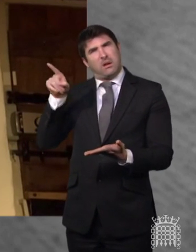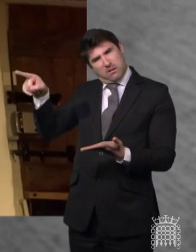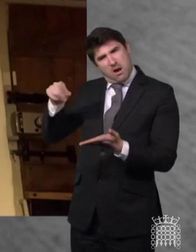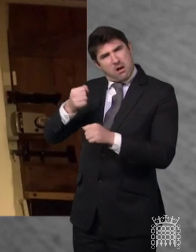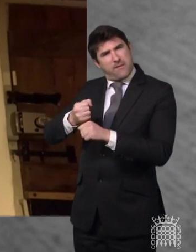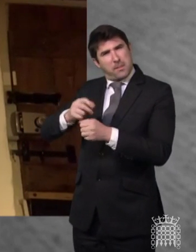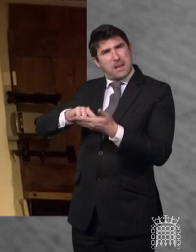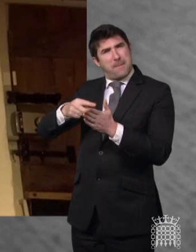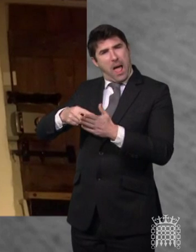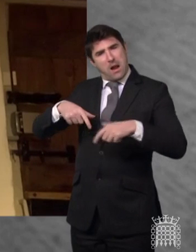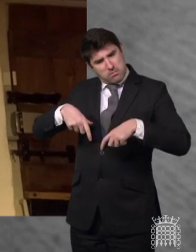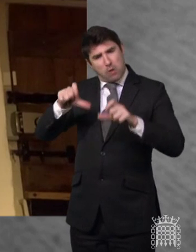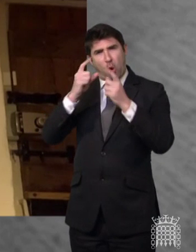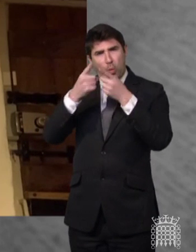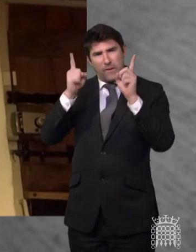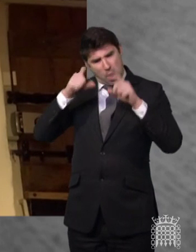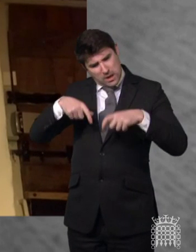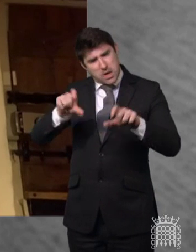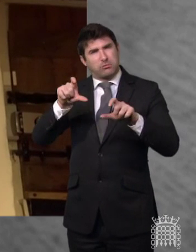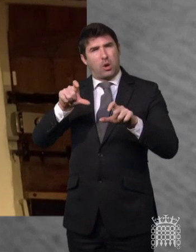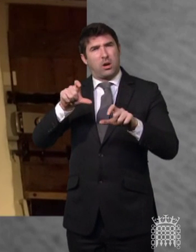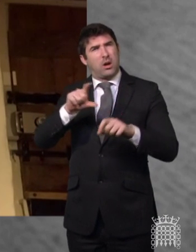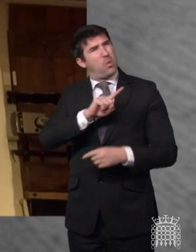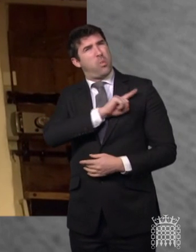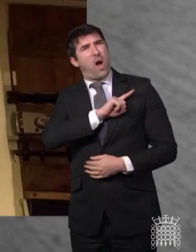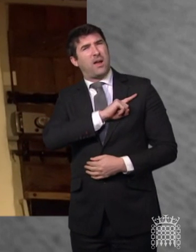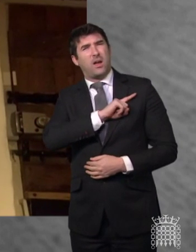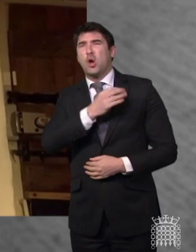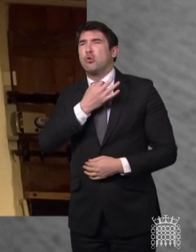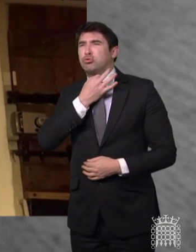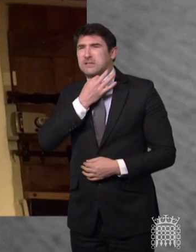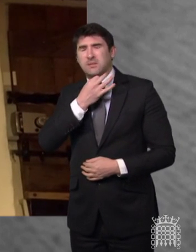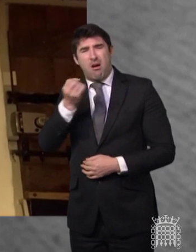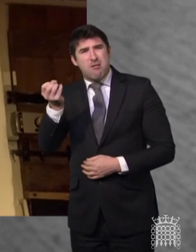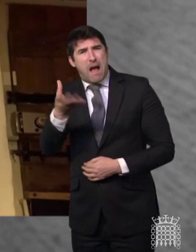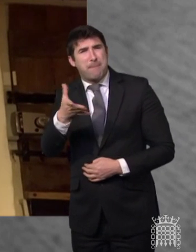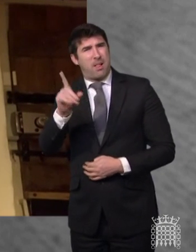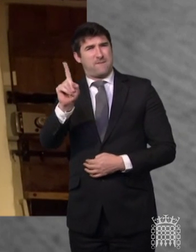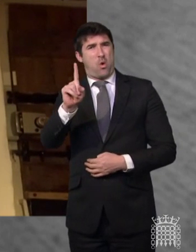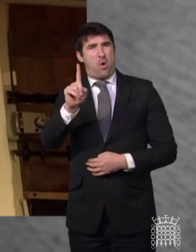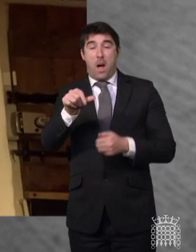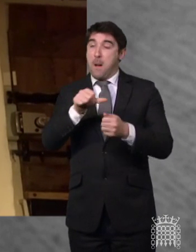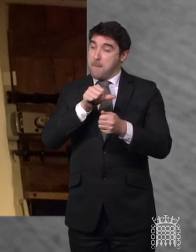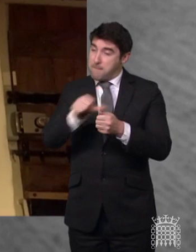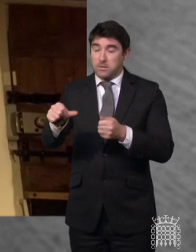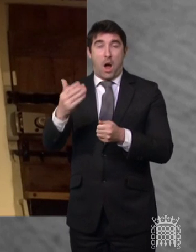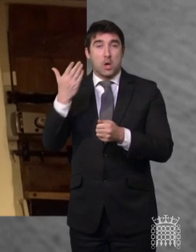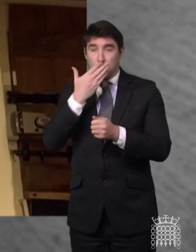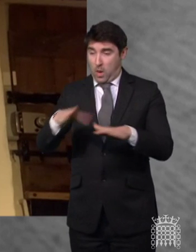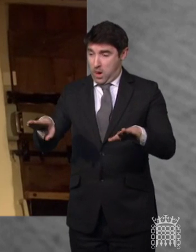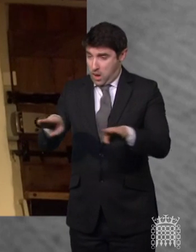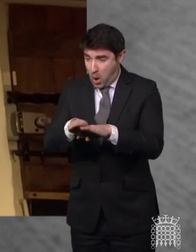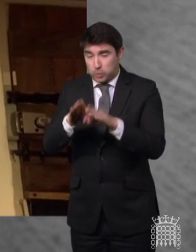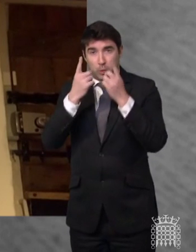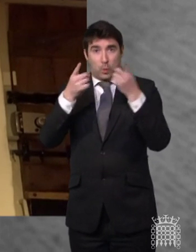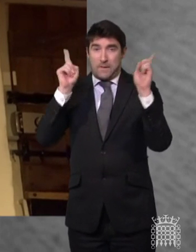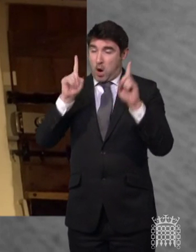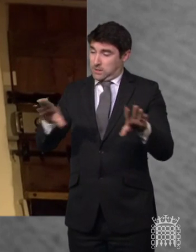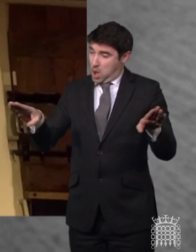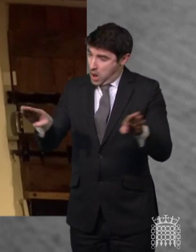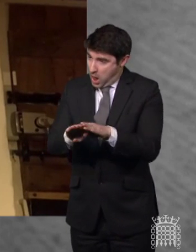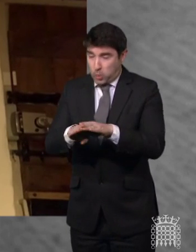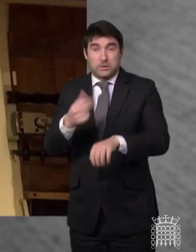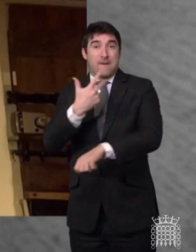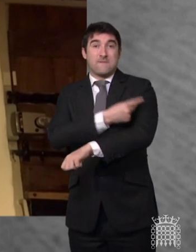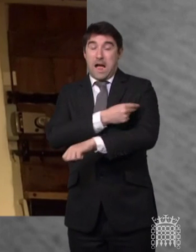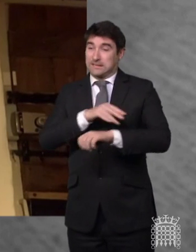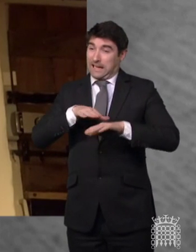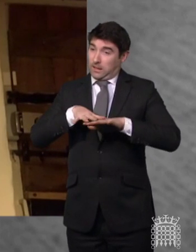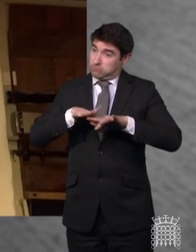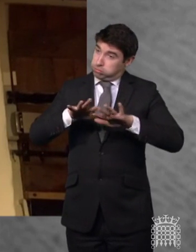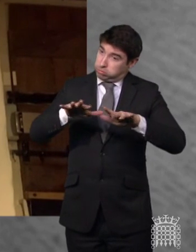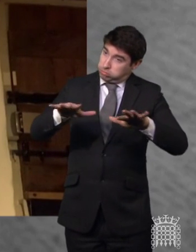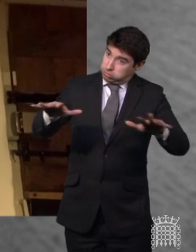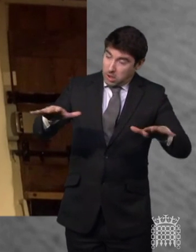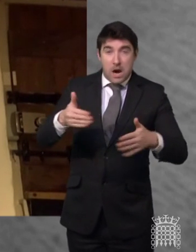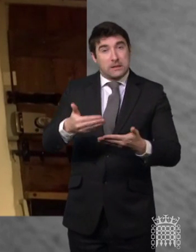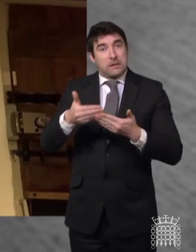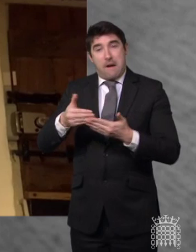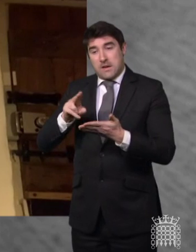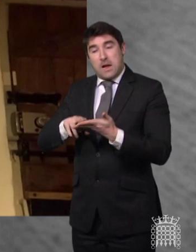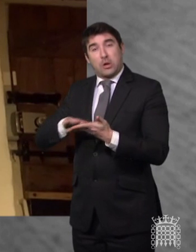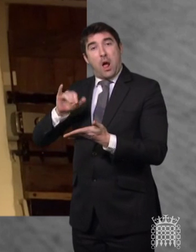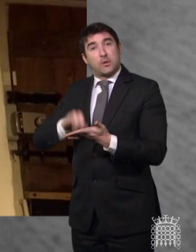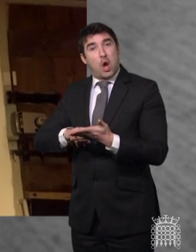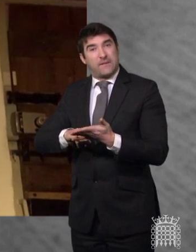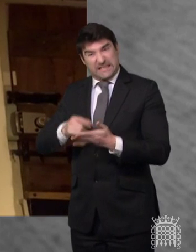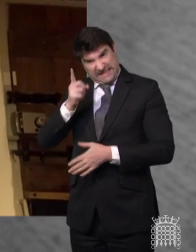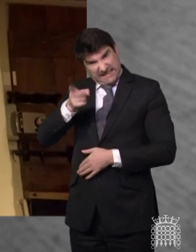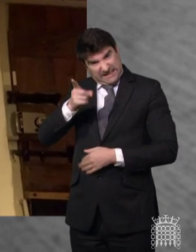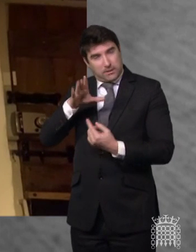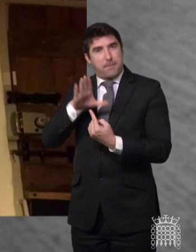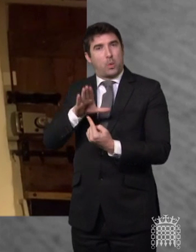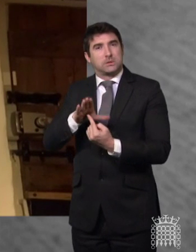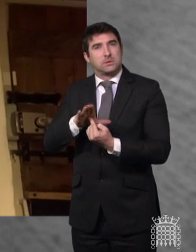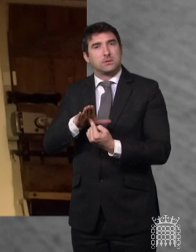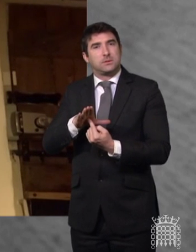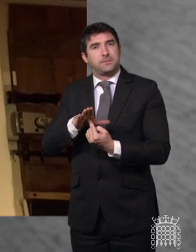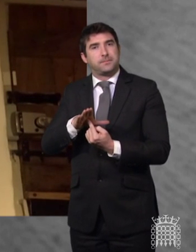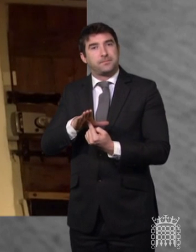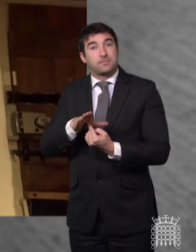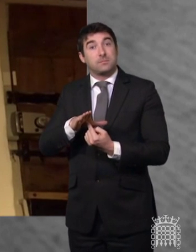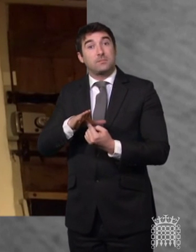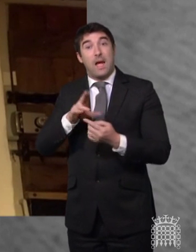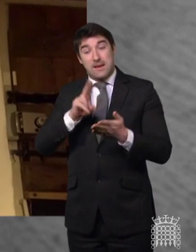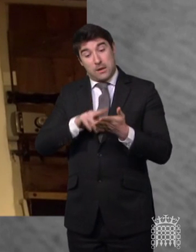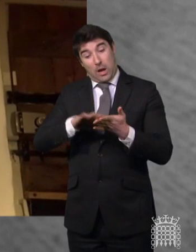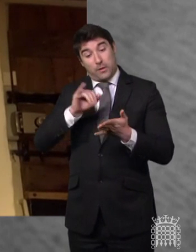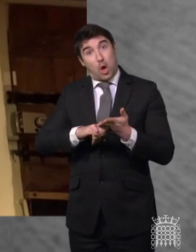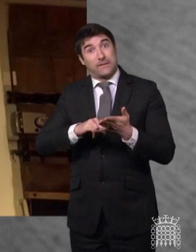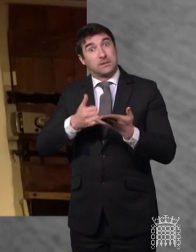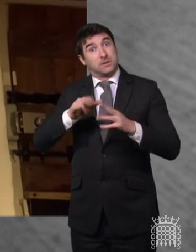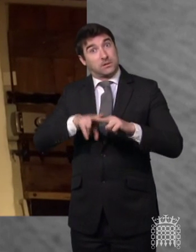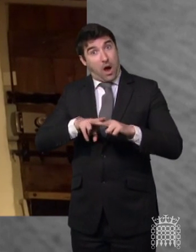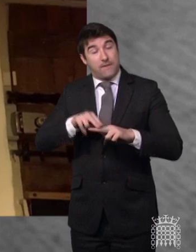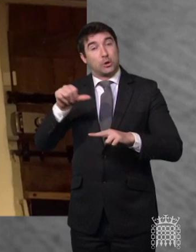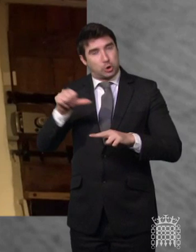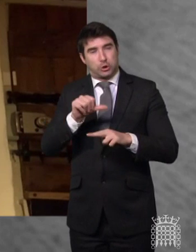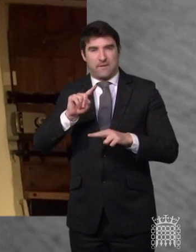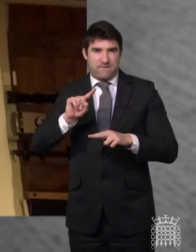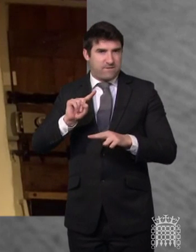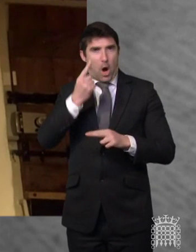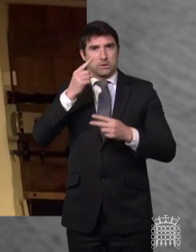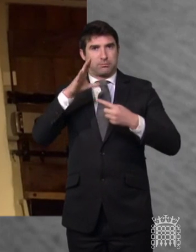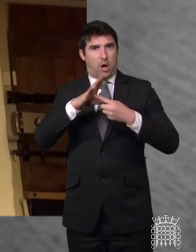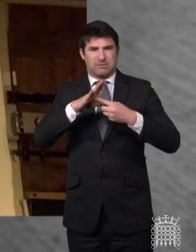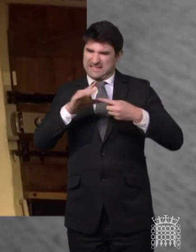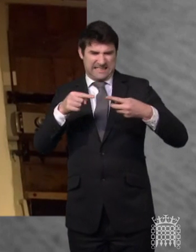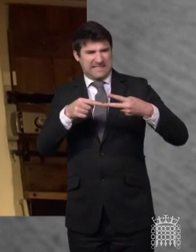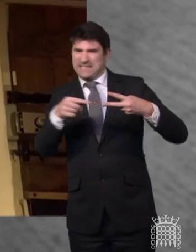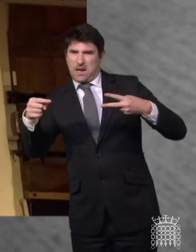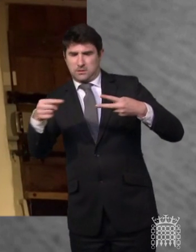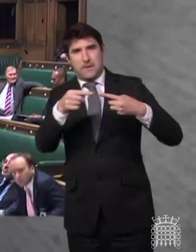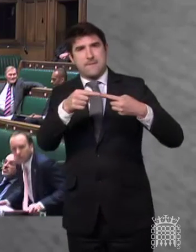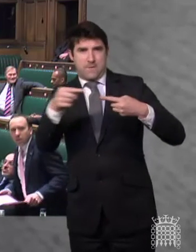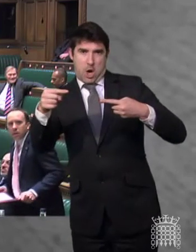Should not our entire focus for the next eight to 12 weeks be on saving lives, getting the first dose of the vaccine out to every single vulnerable person, stopping the NHS collapsing and putting NHS frontline staff at the front of the queue for the vaccines so that we keep safe the people upon whom our safety depends?